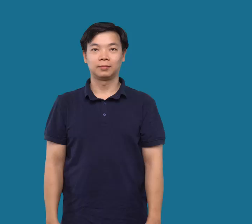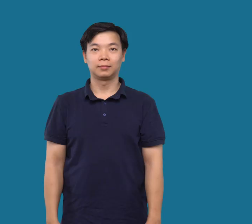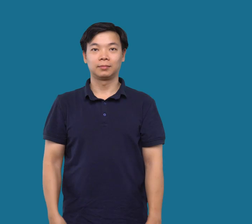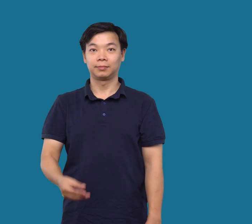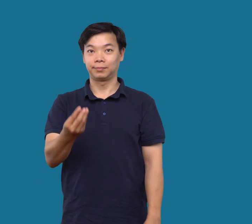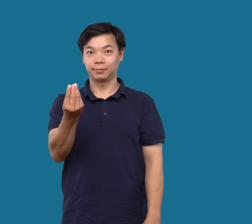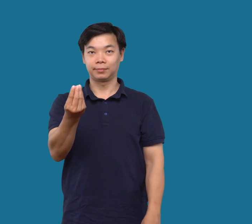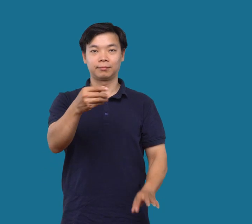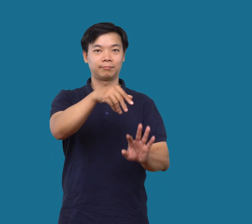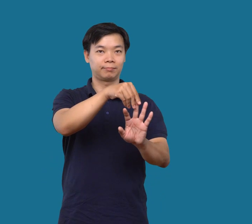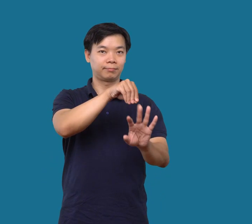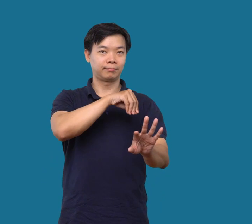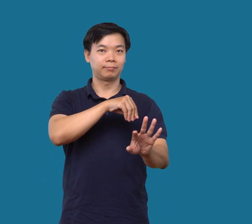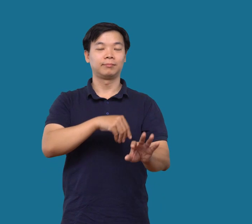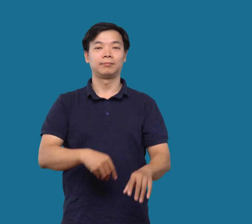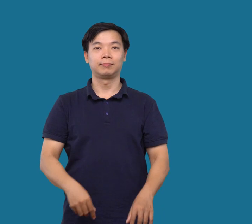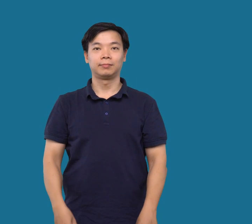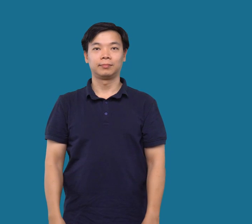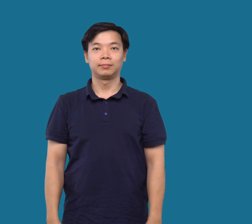quả nhãn